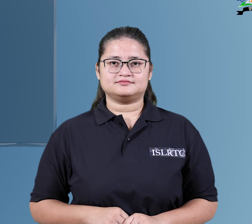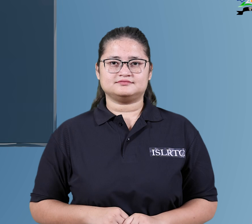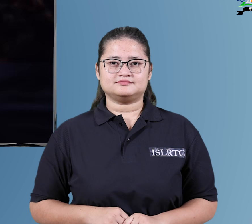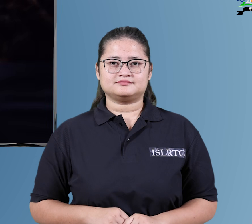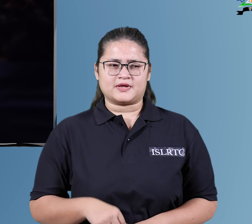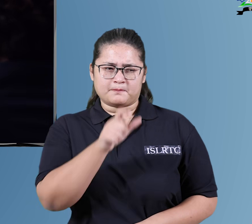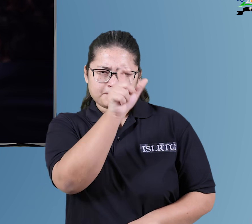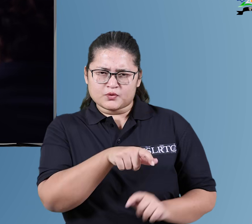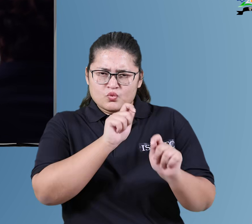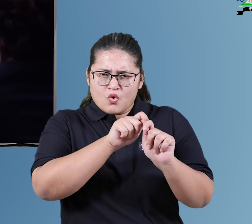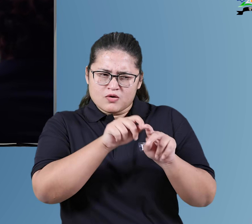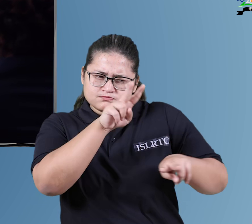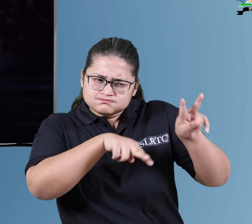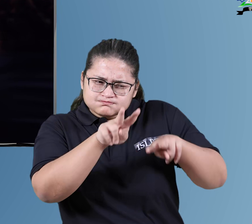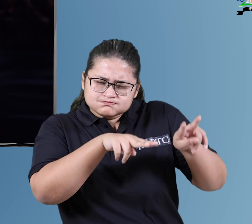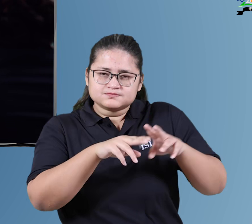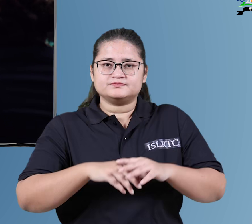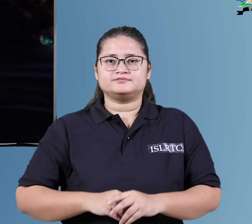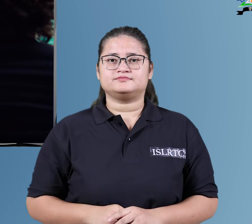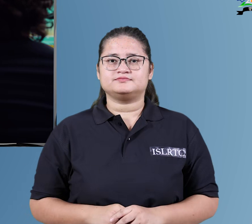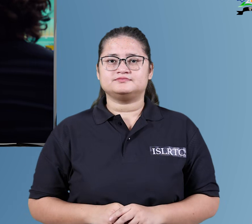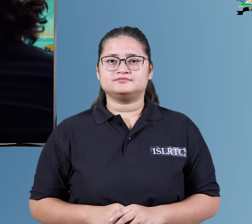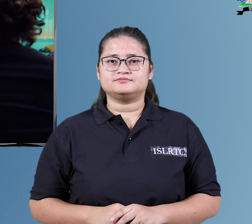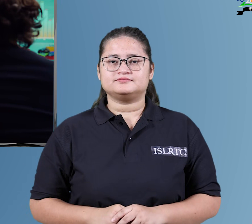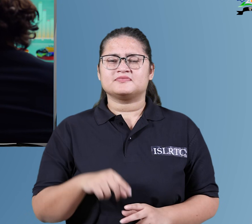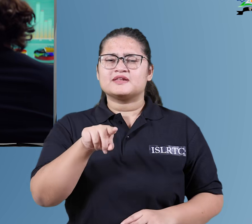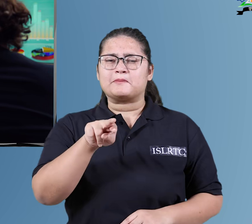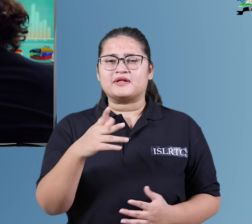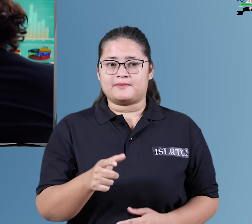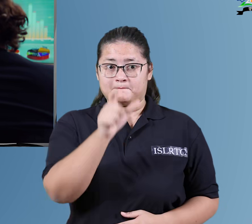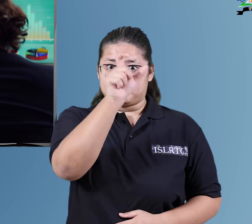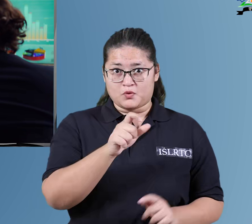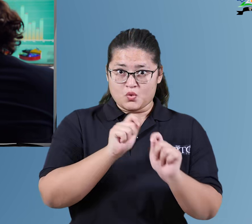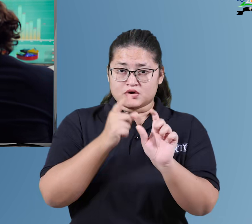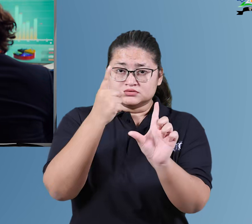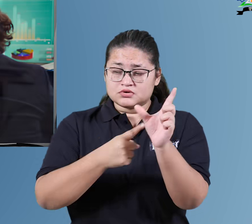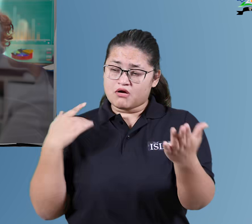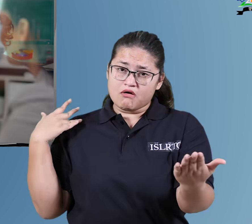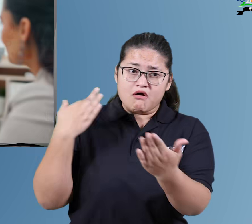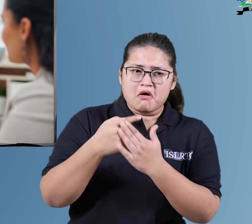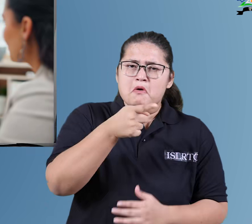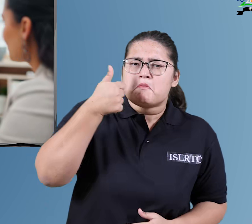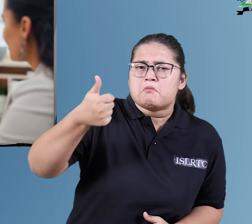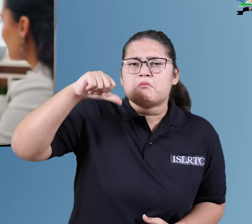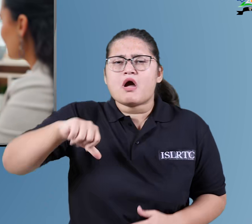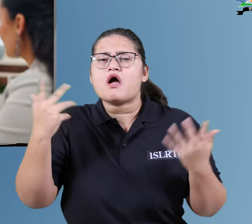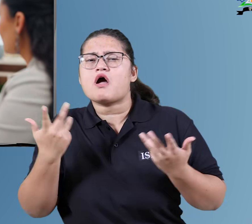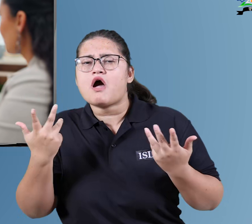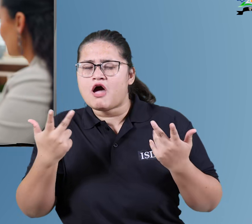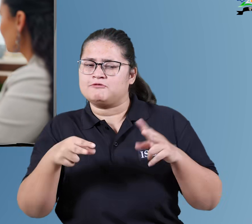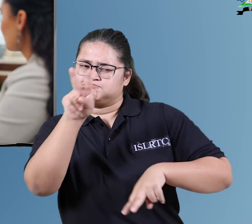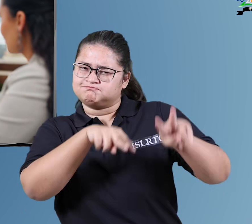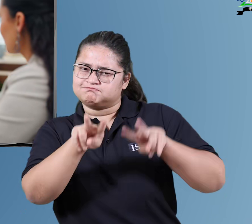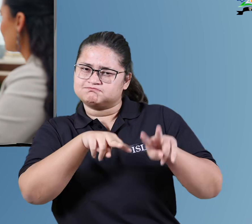Performance review A formal assessment of an employee's work performance.